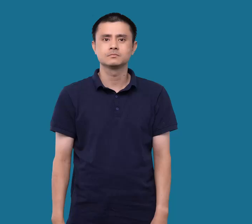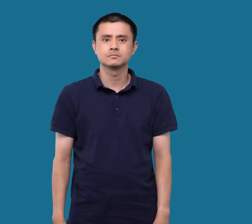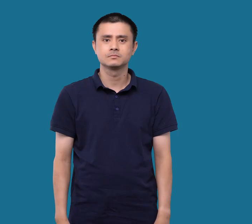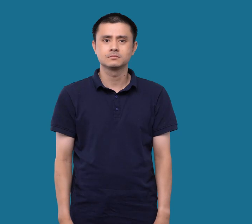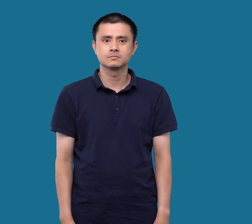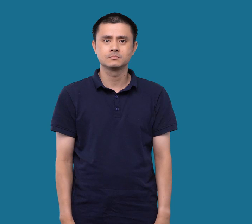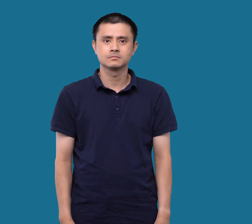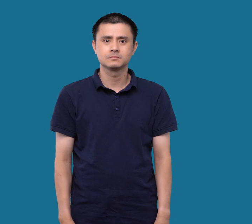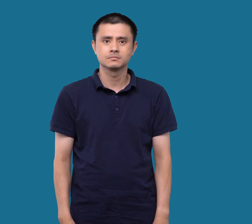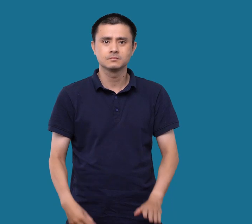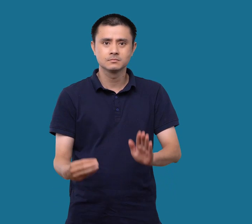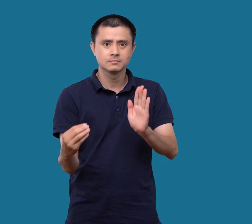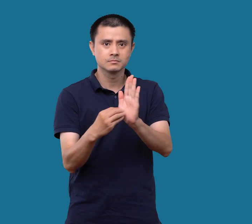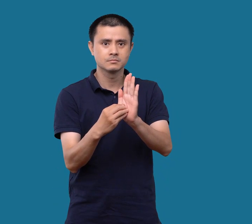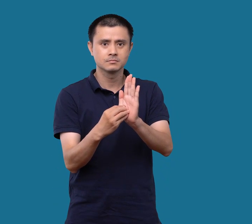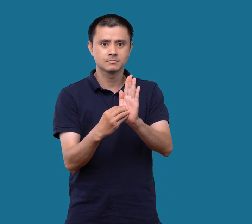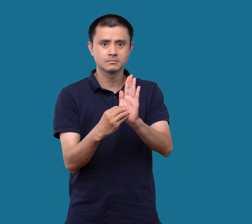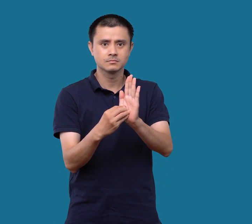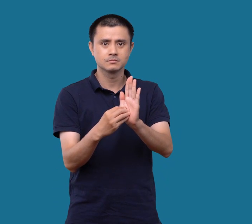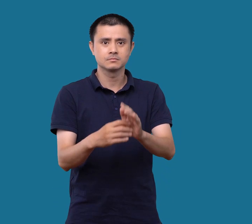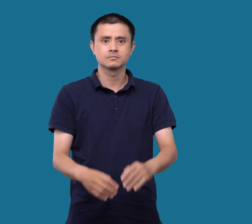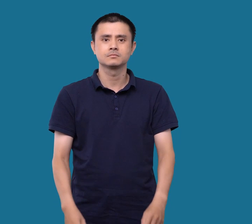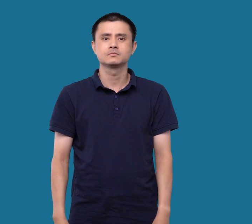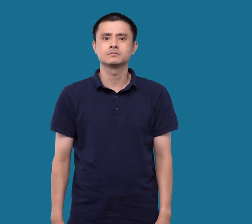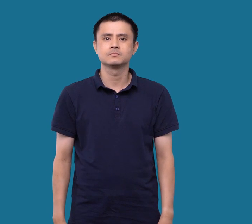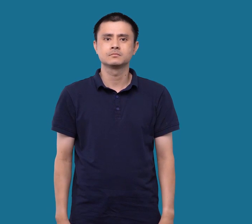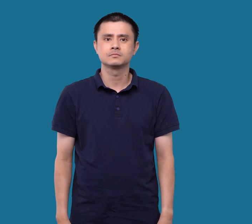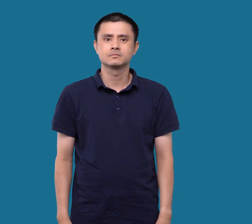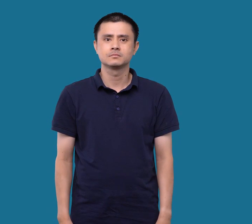kỉ luật